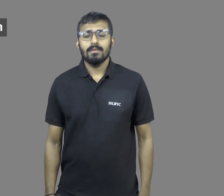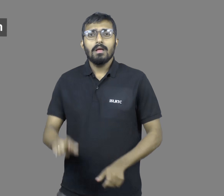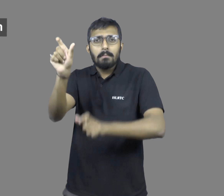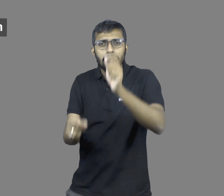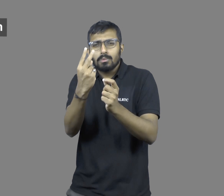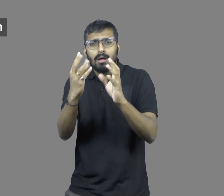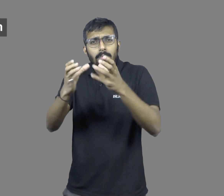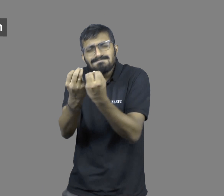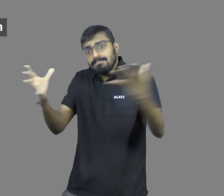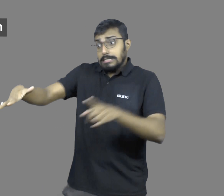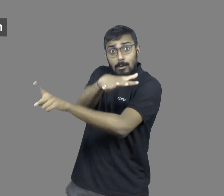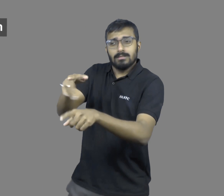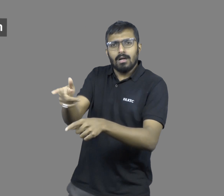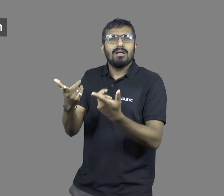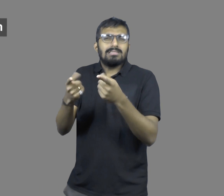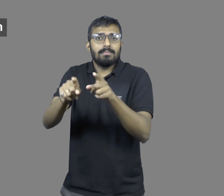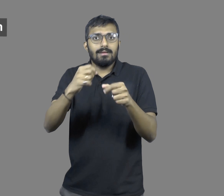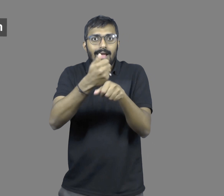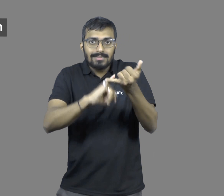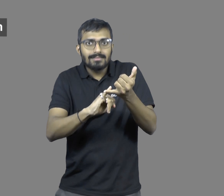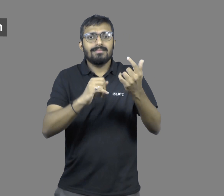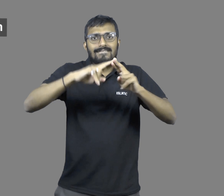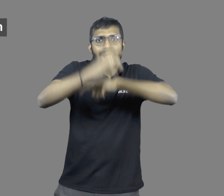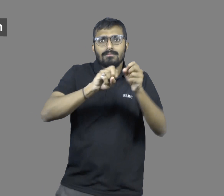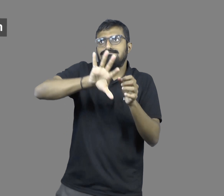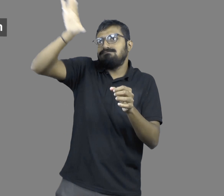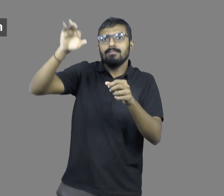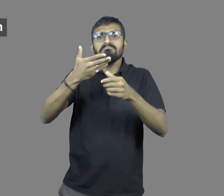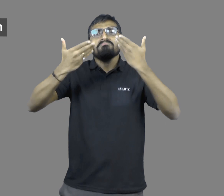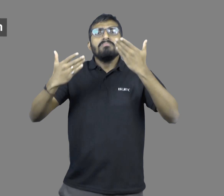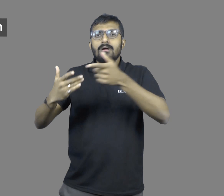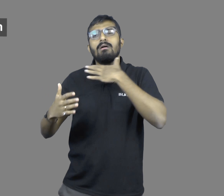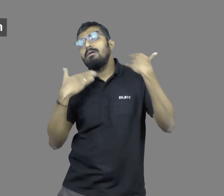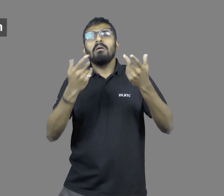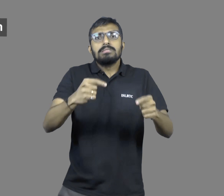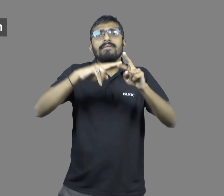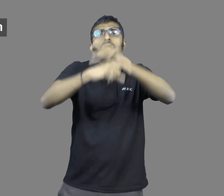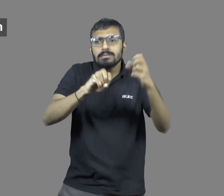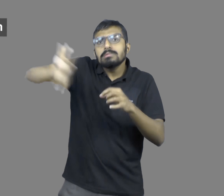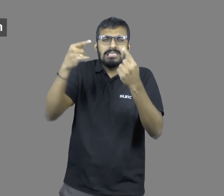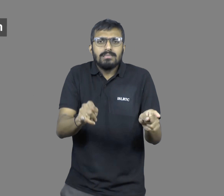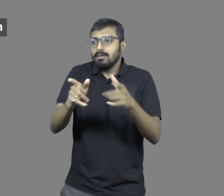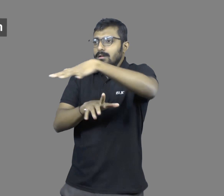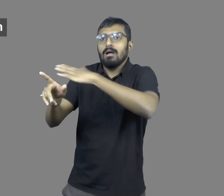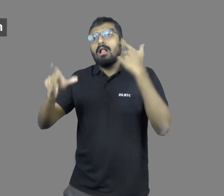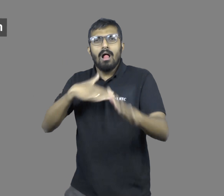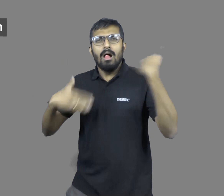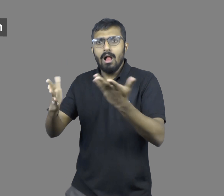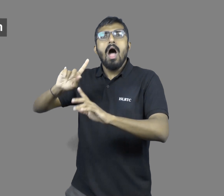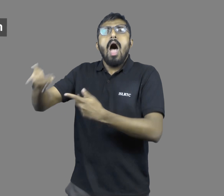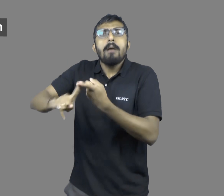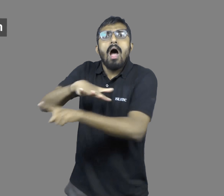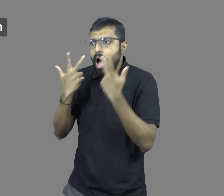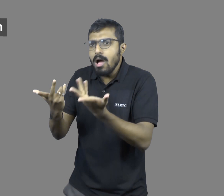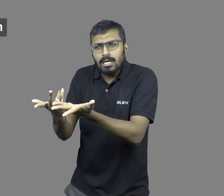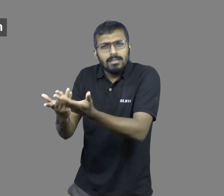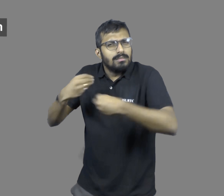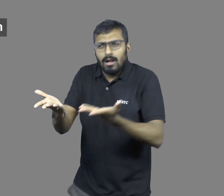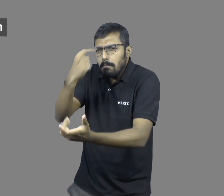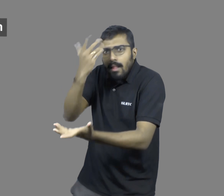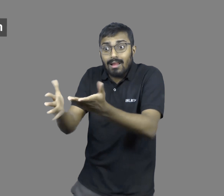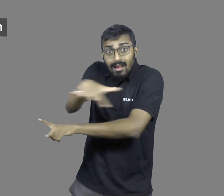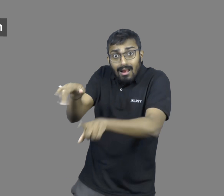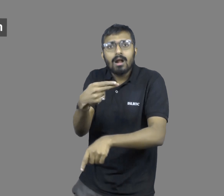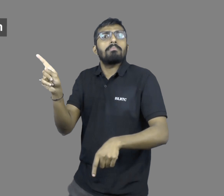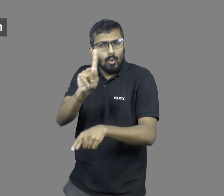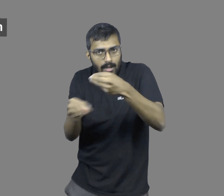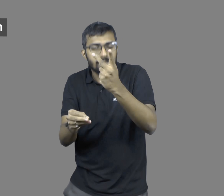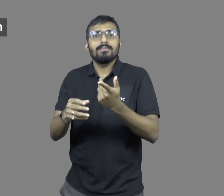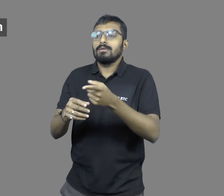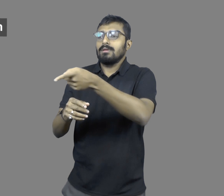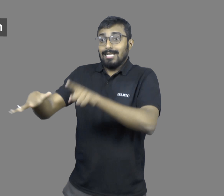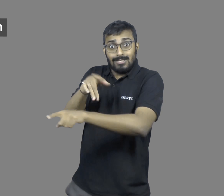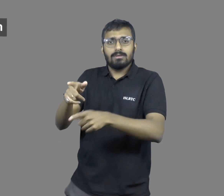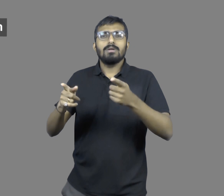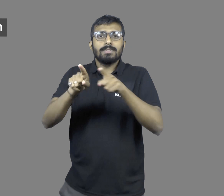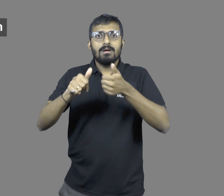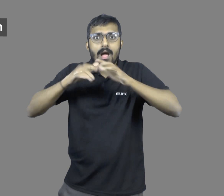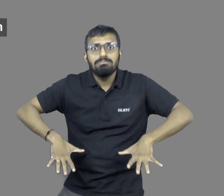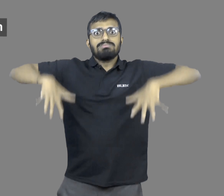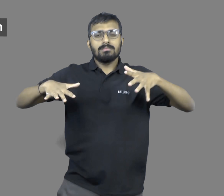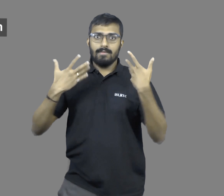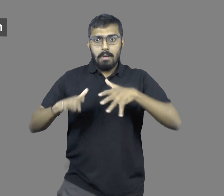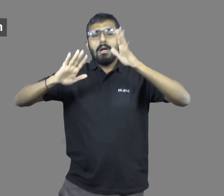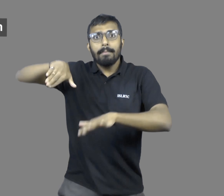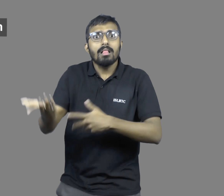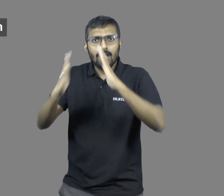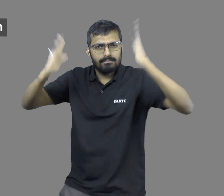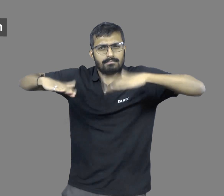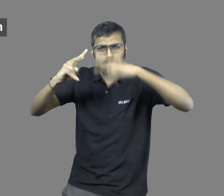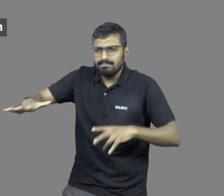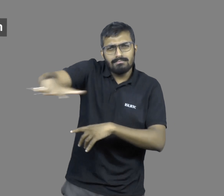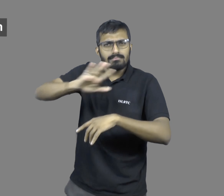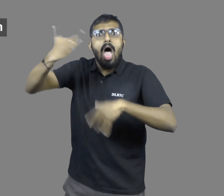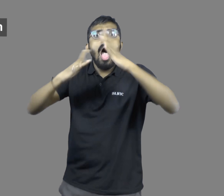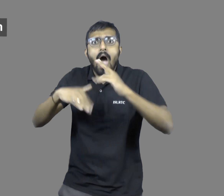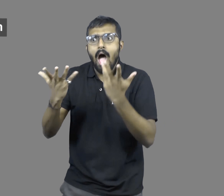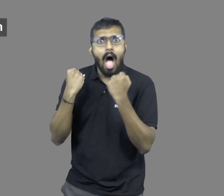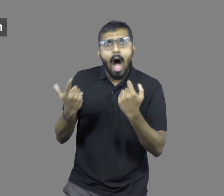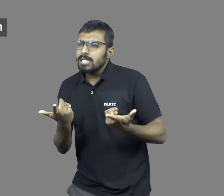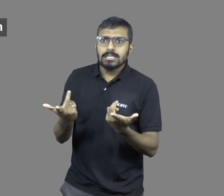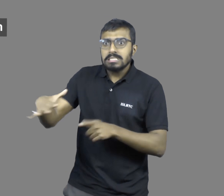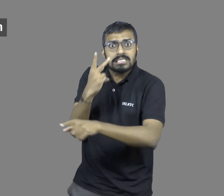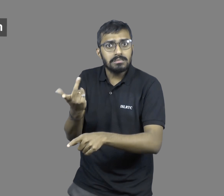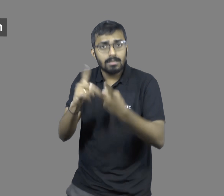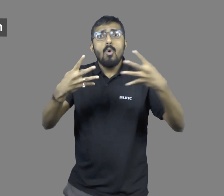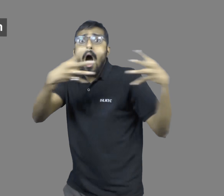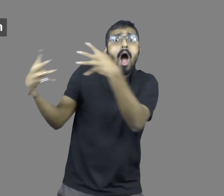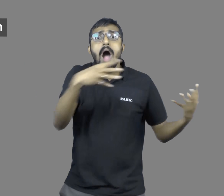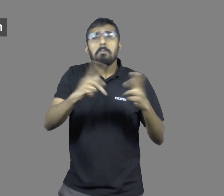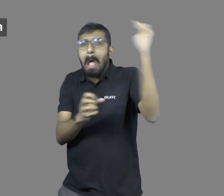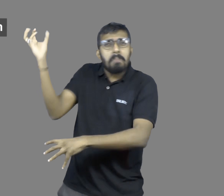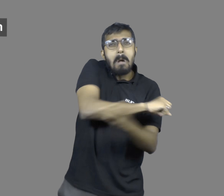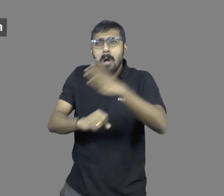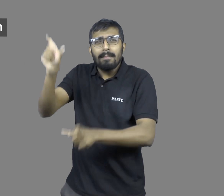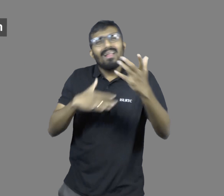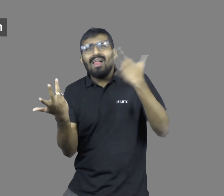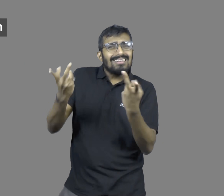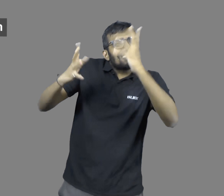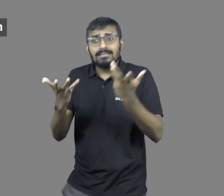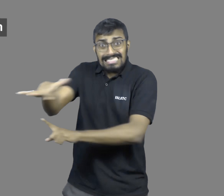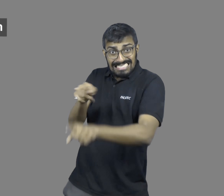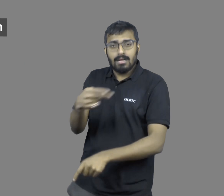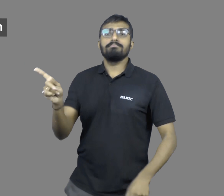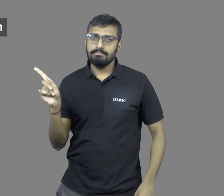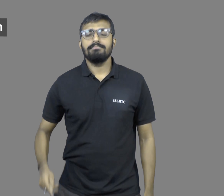Aftermath